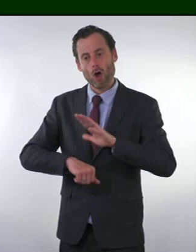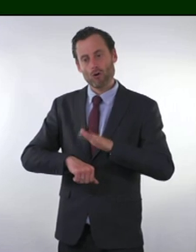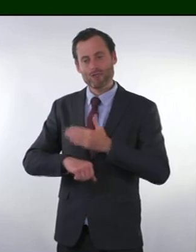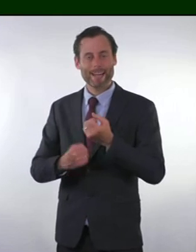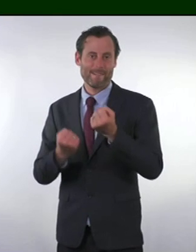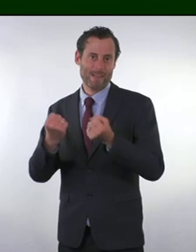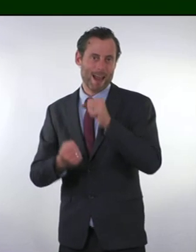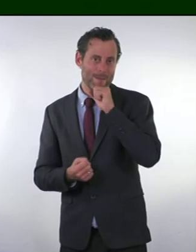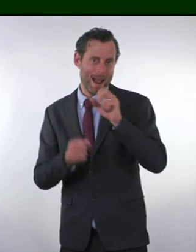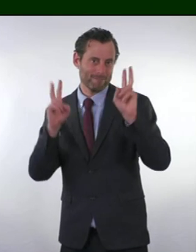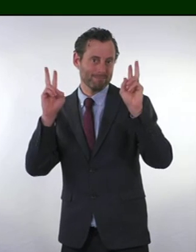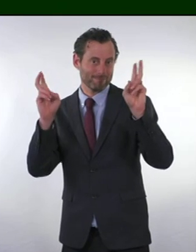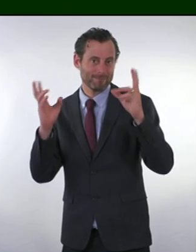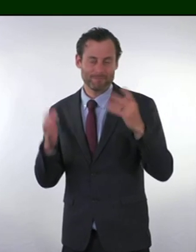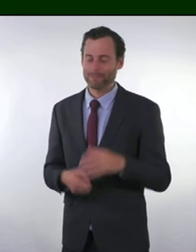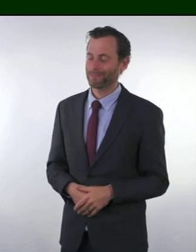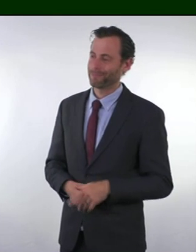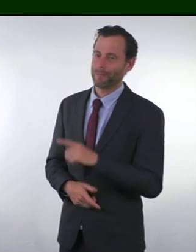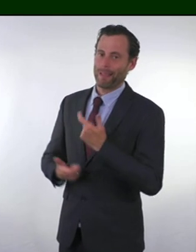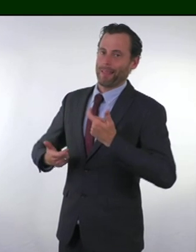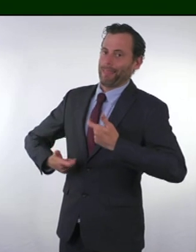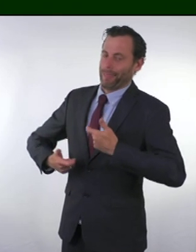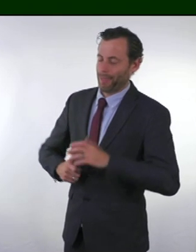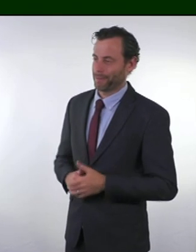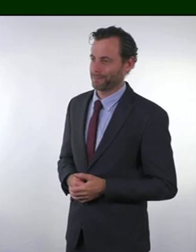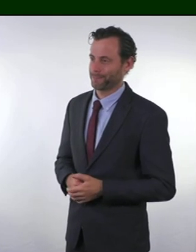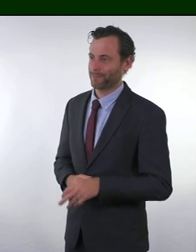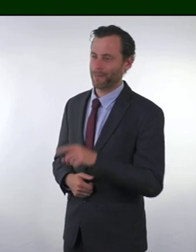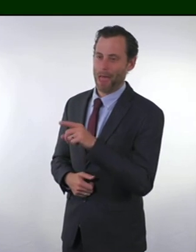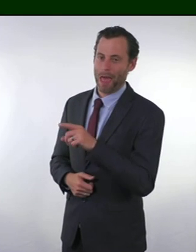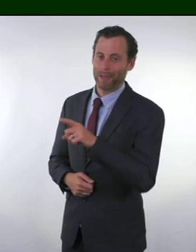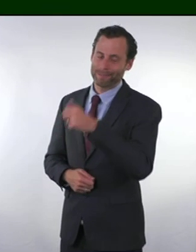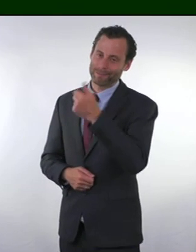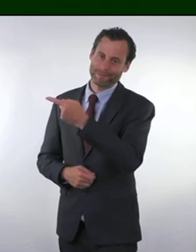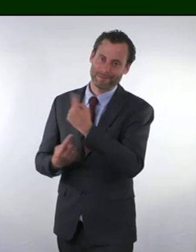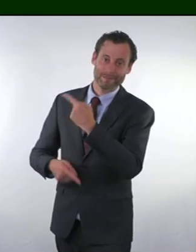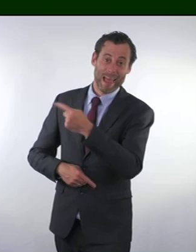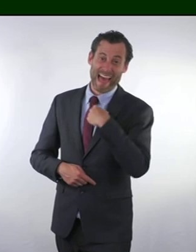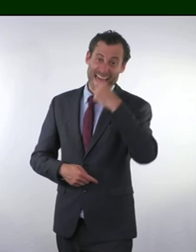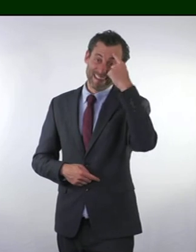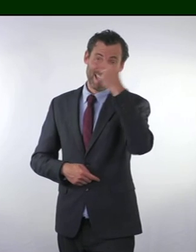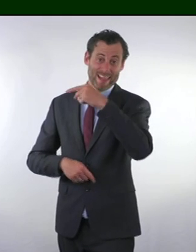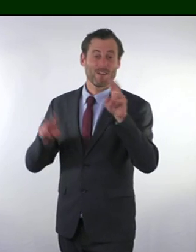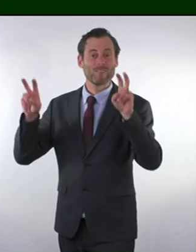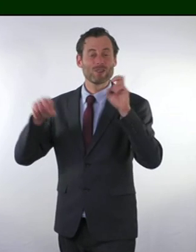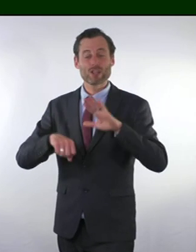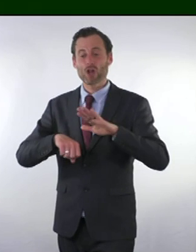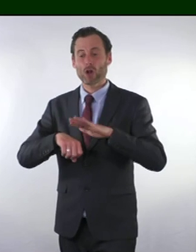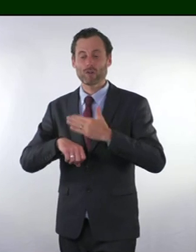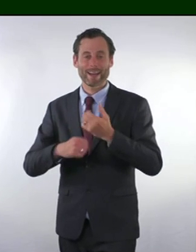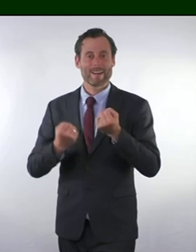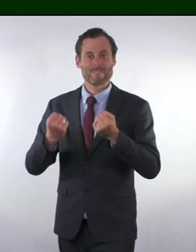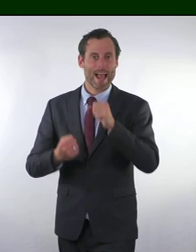I thank my honourable Friend—and I have a feeling that might catch on—but that is exactly what we are trying to do.